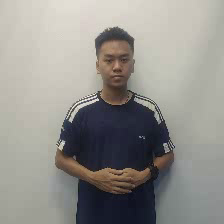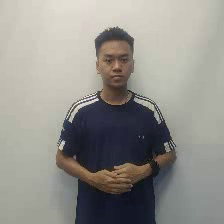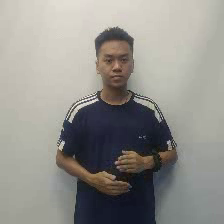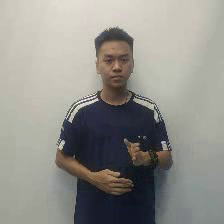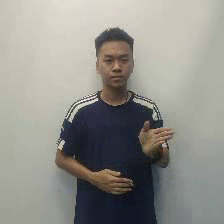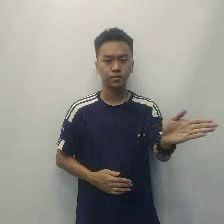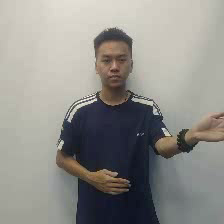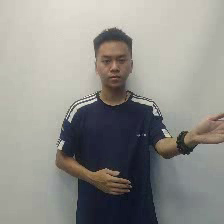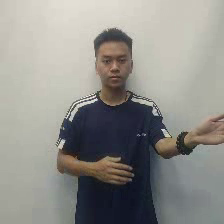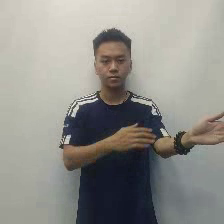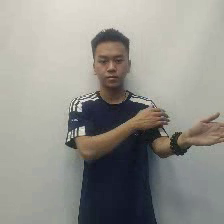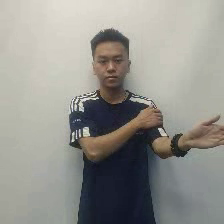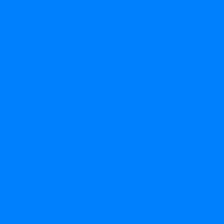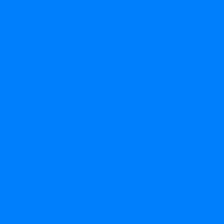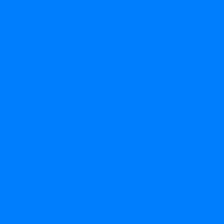Rẽ trái